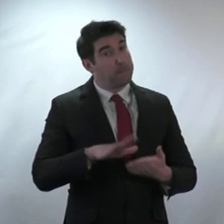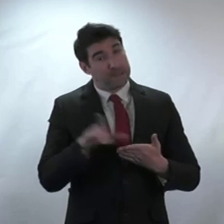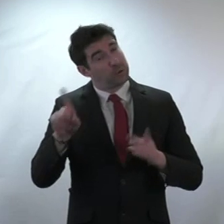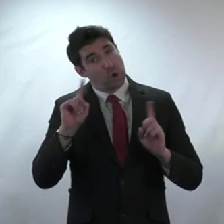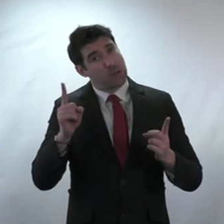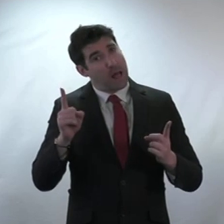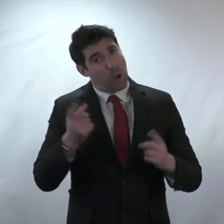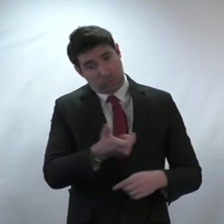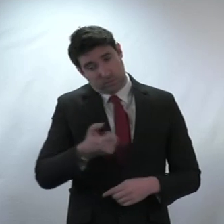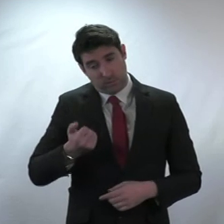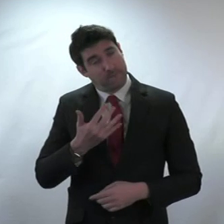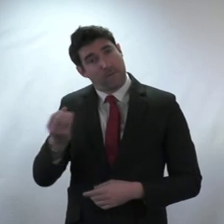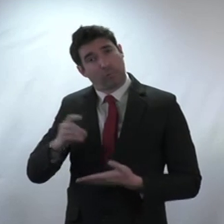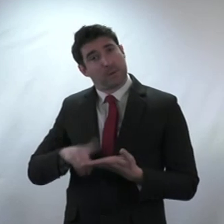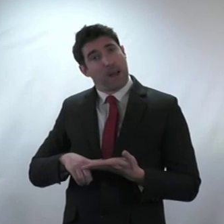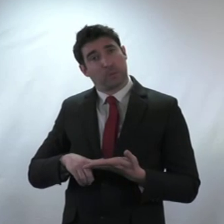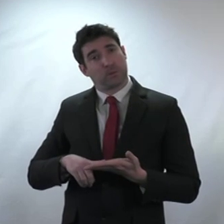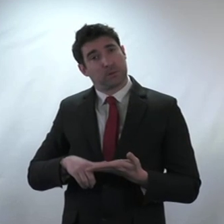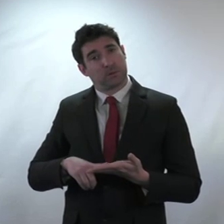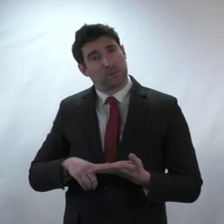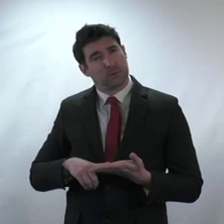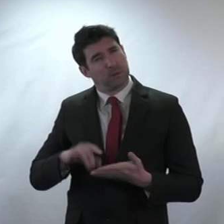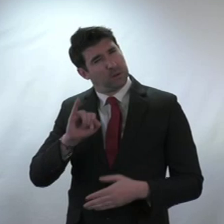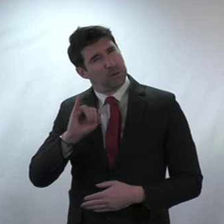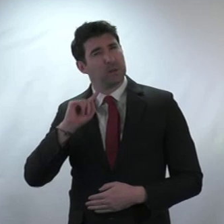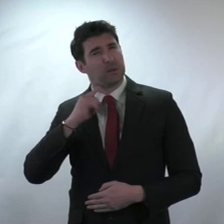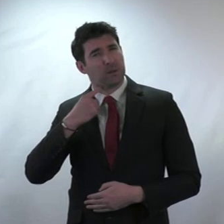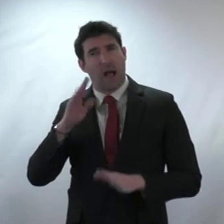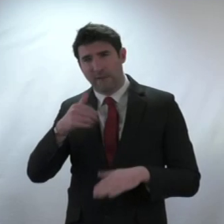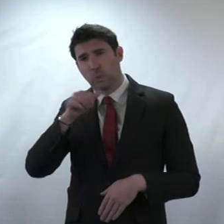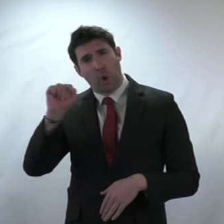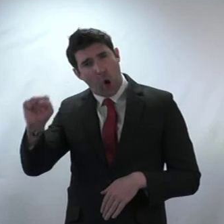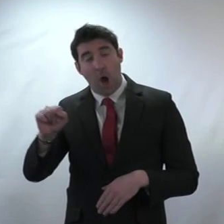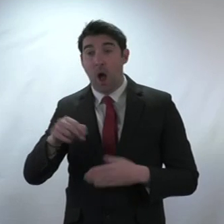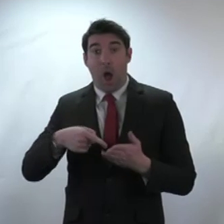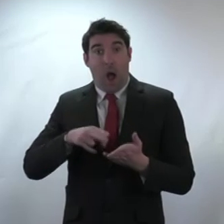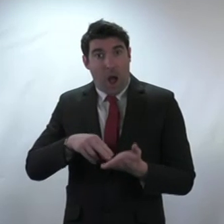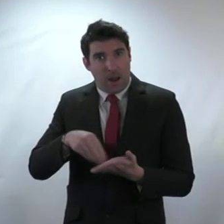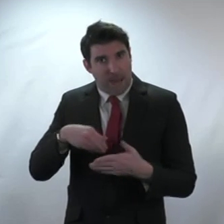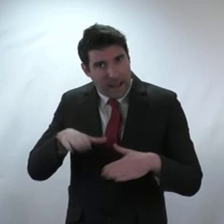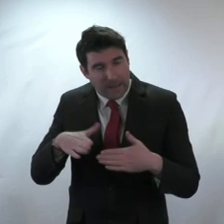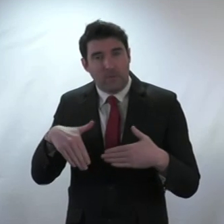Wales and Scotland have done it, so why will he not now support parents in England?